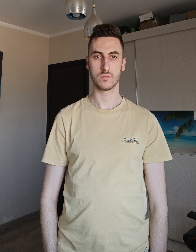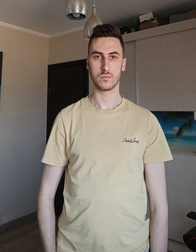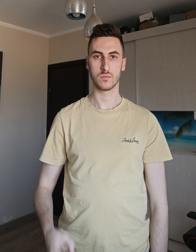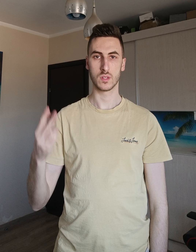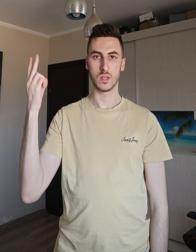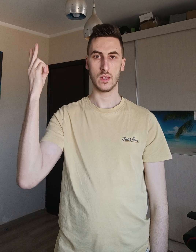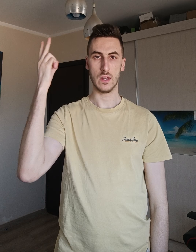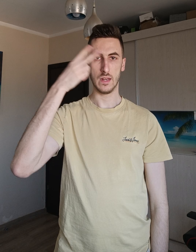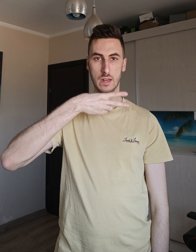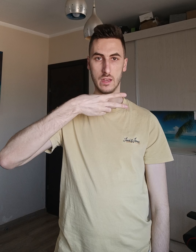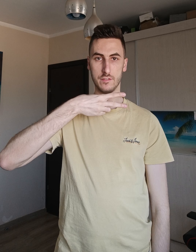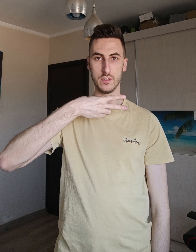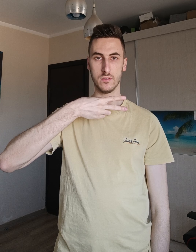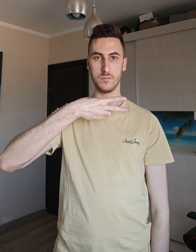להבין